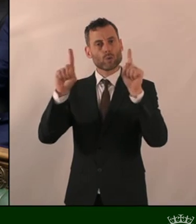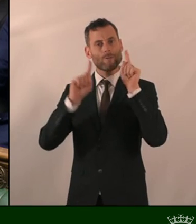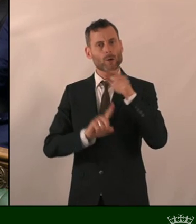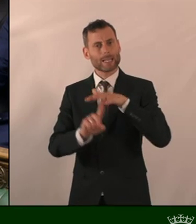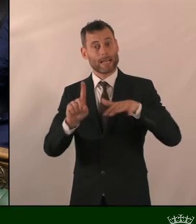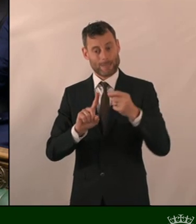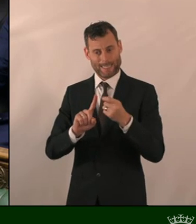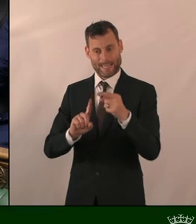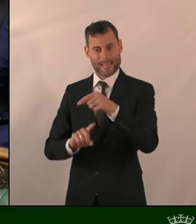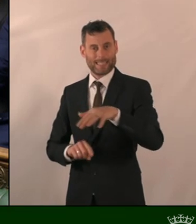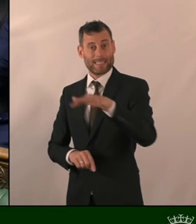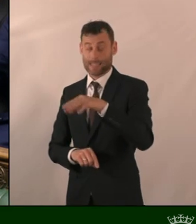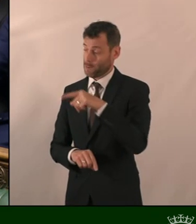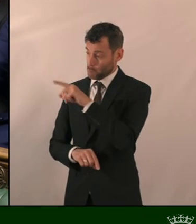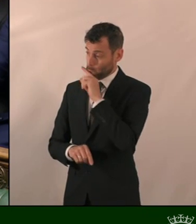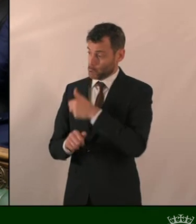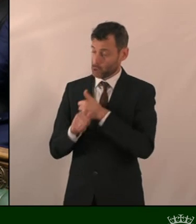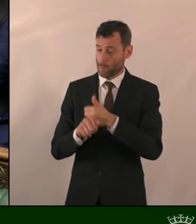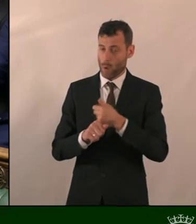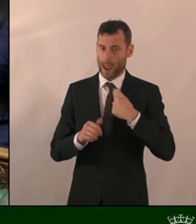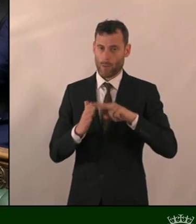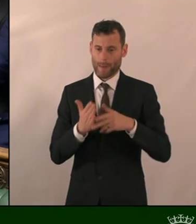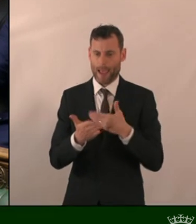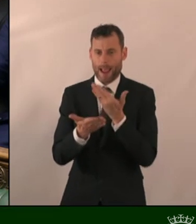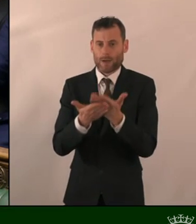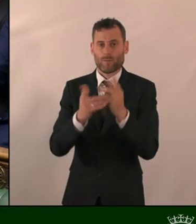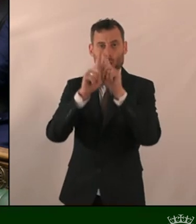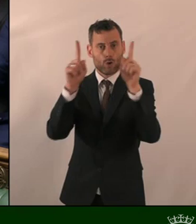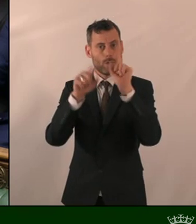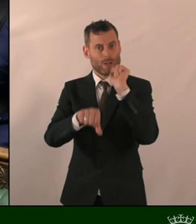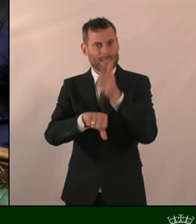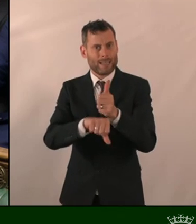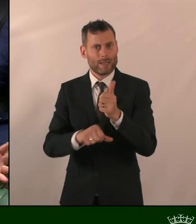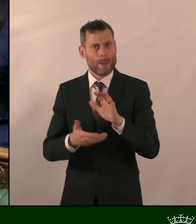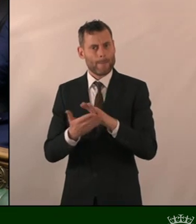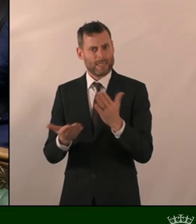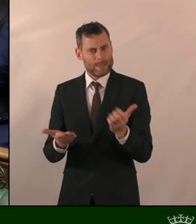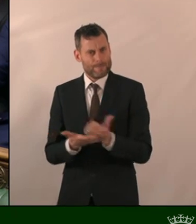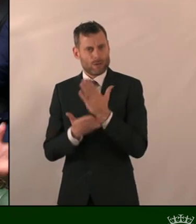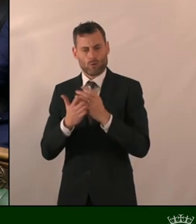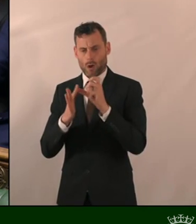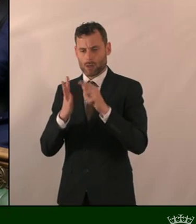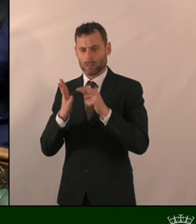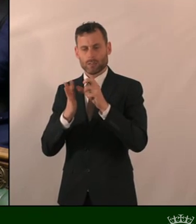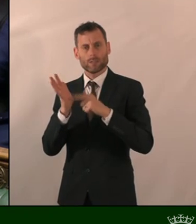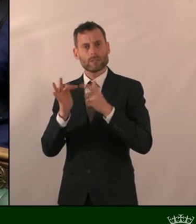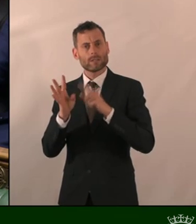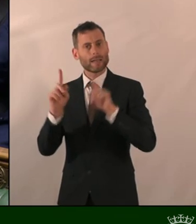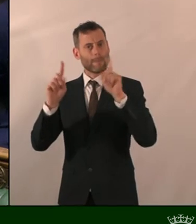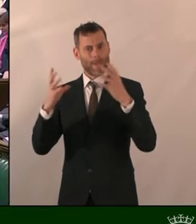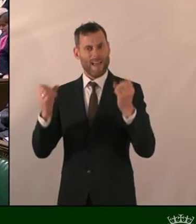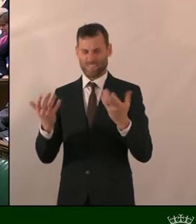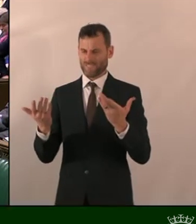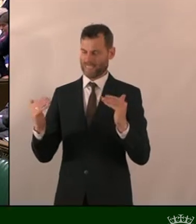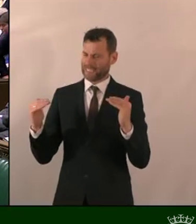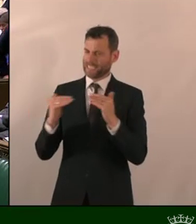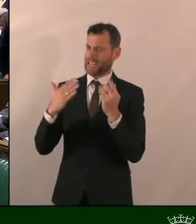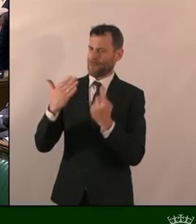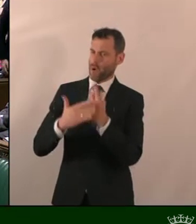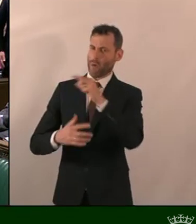Will the Prime Minister lend his support to this scheme in order to level up and generate greater opportunity for Dudley people and the greater Black Country?